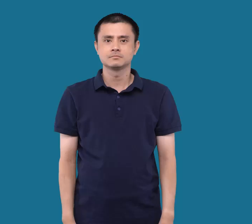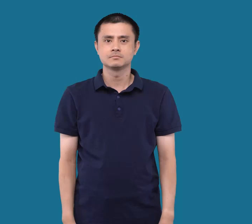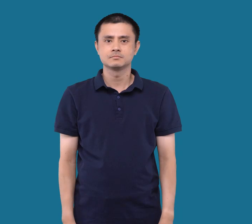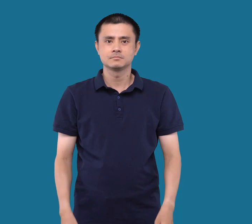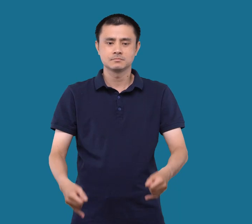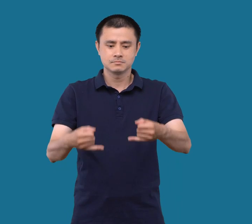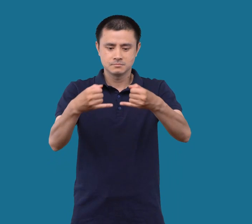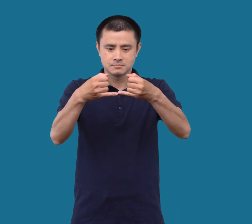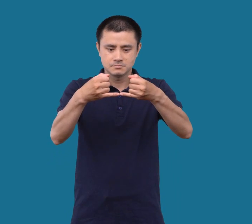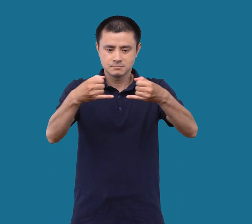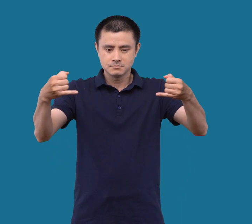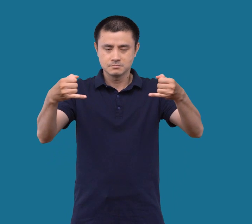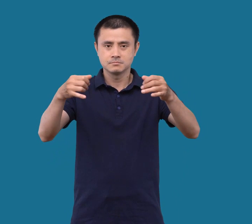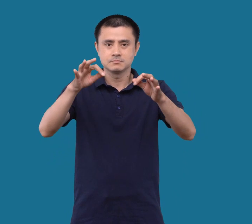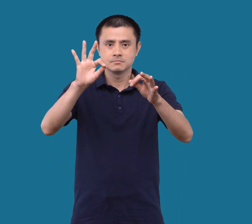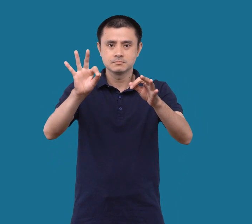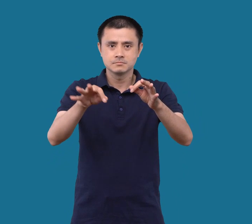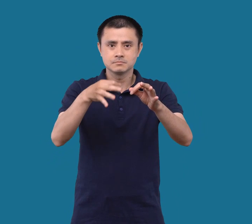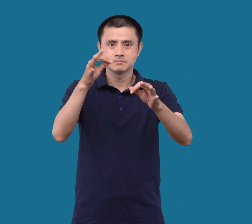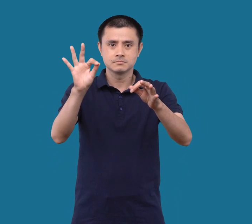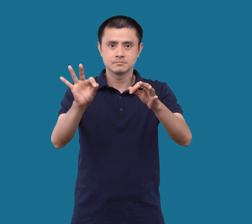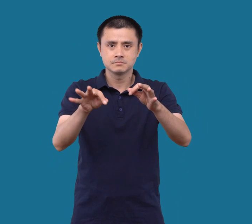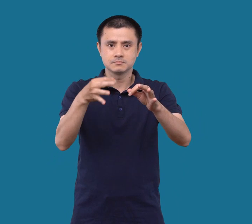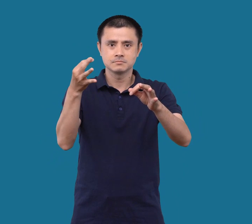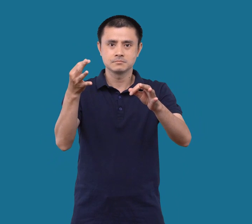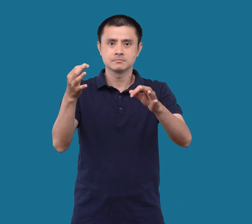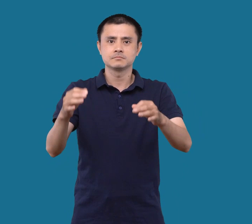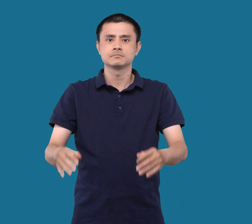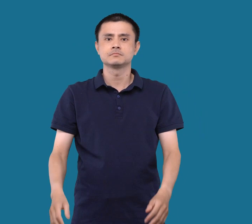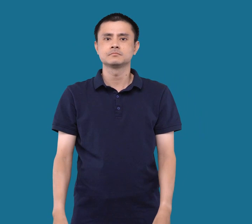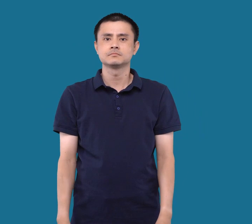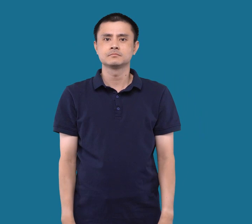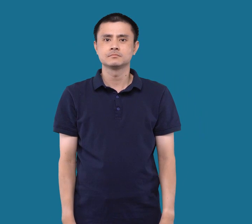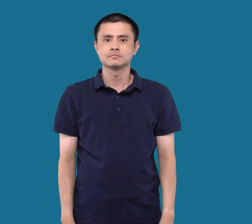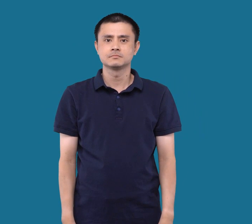chỉ khâu